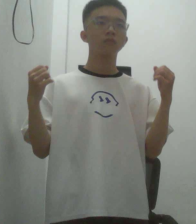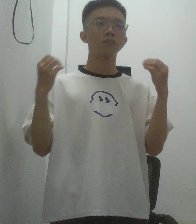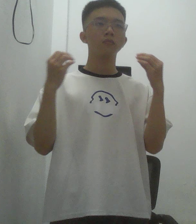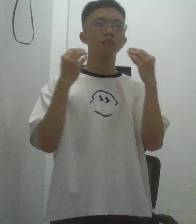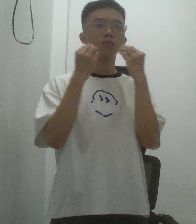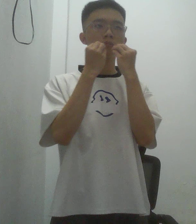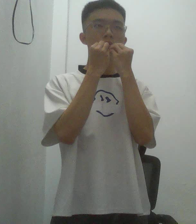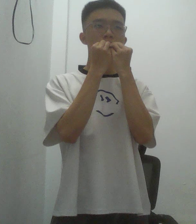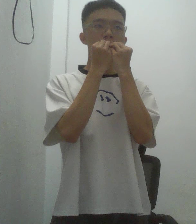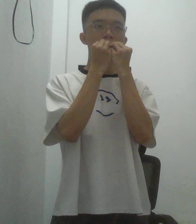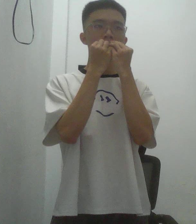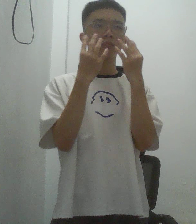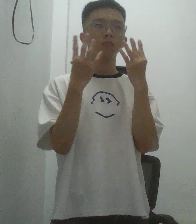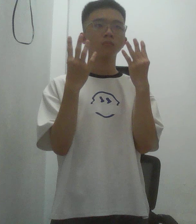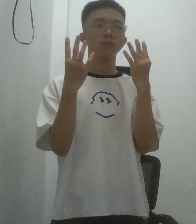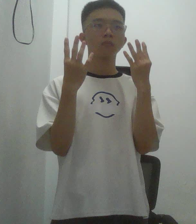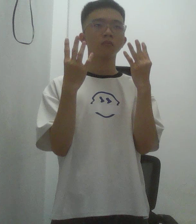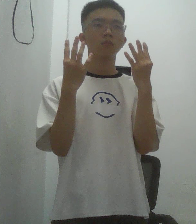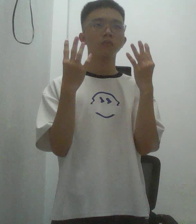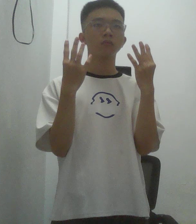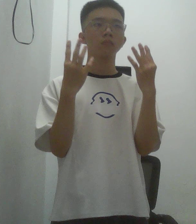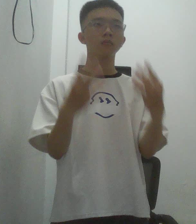cam on